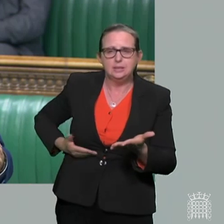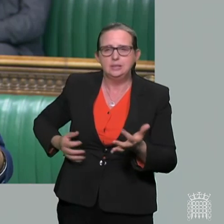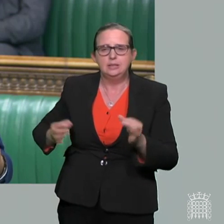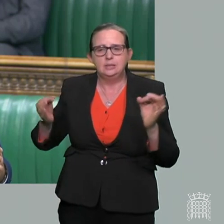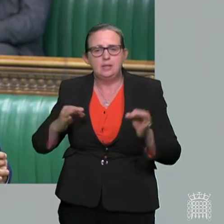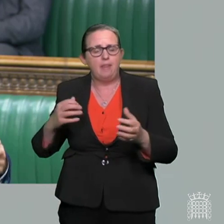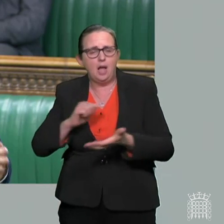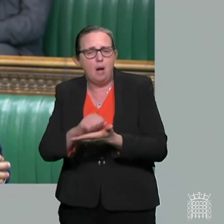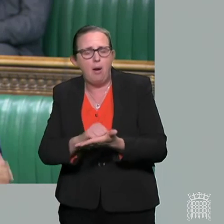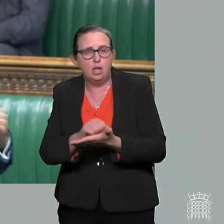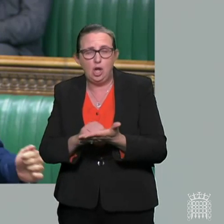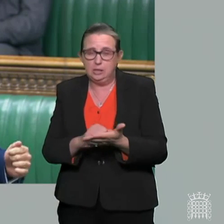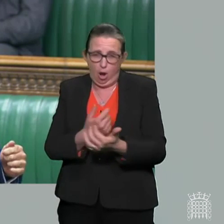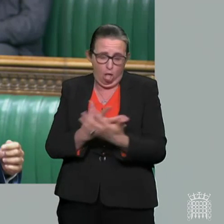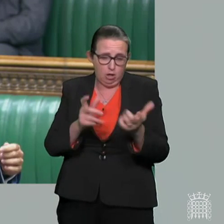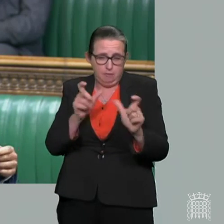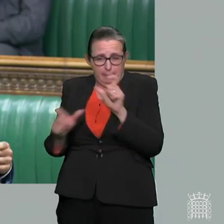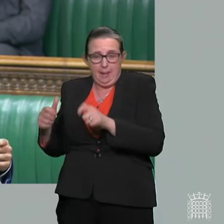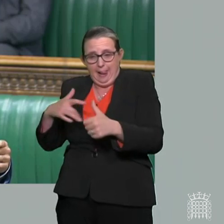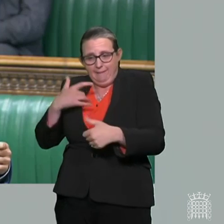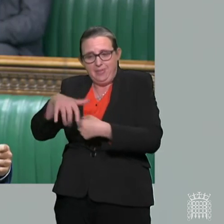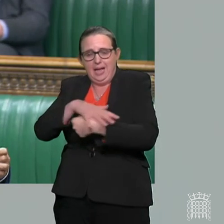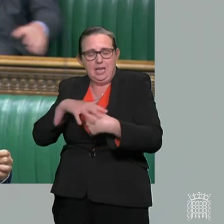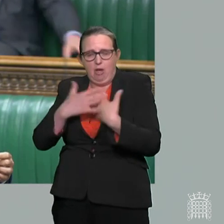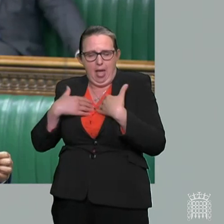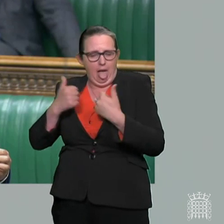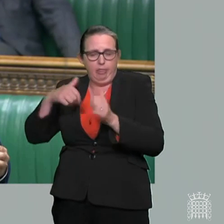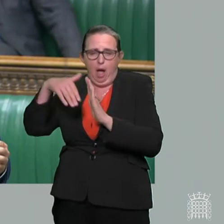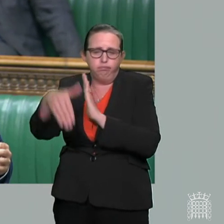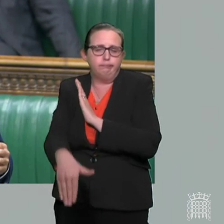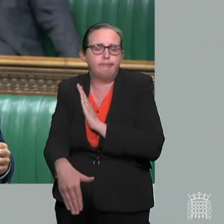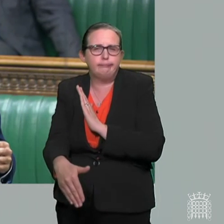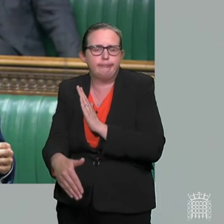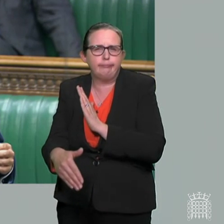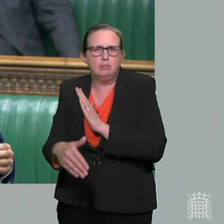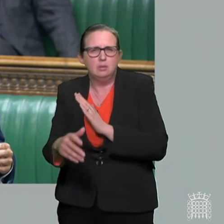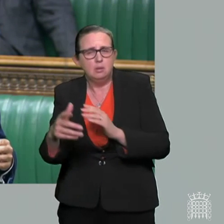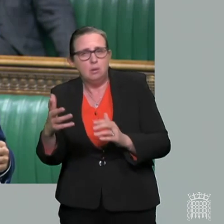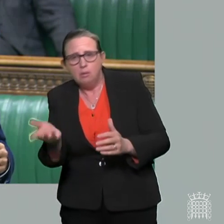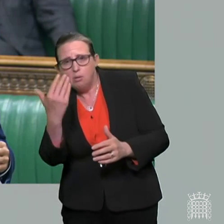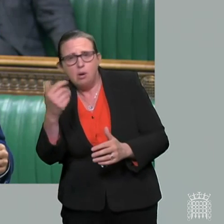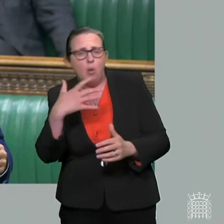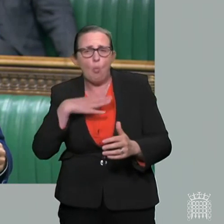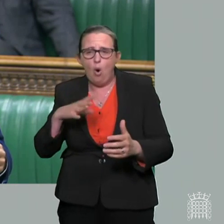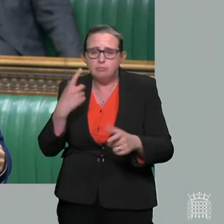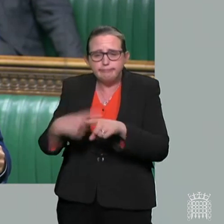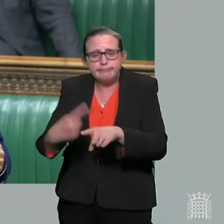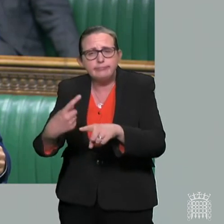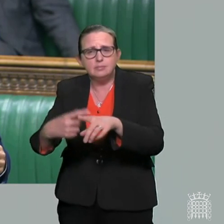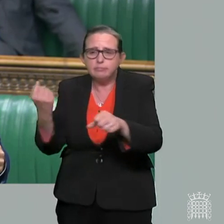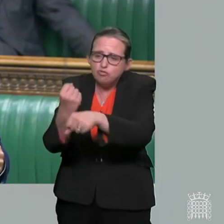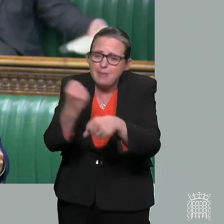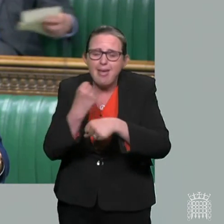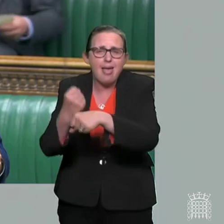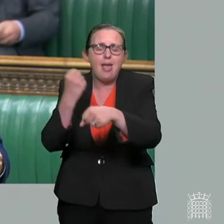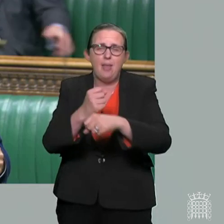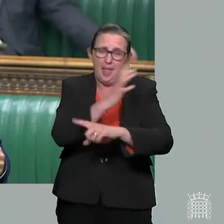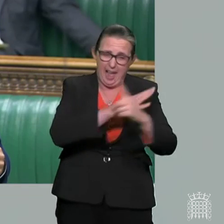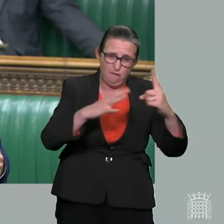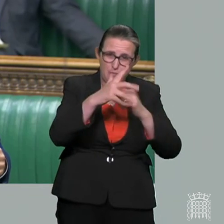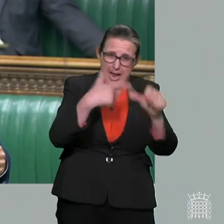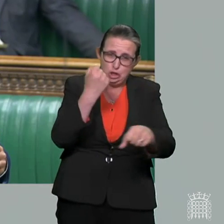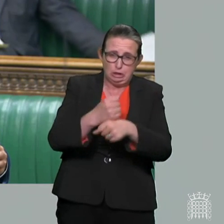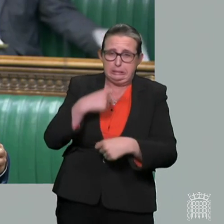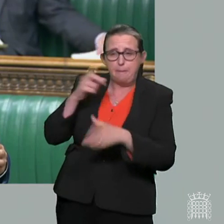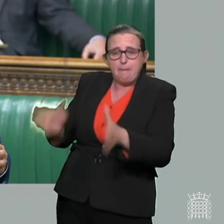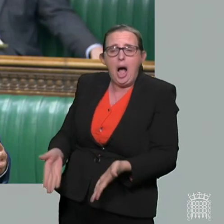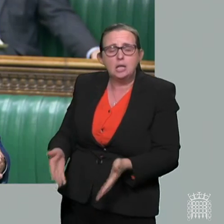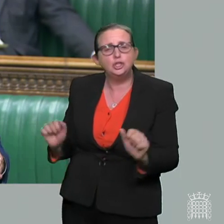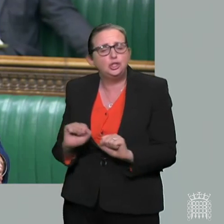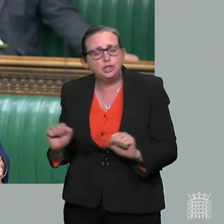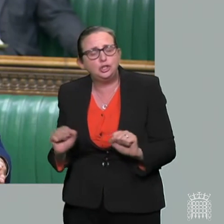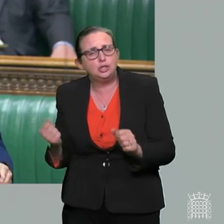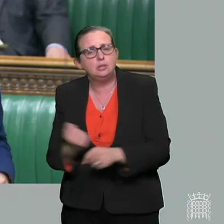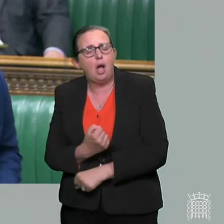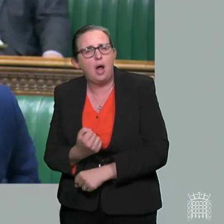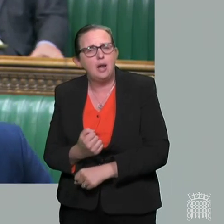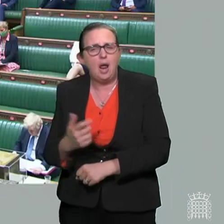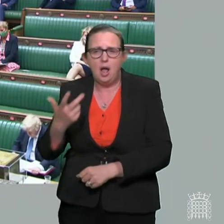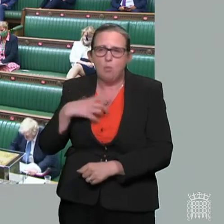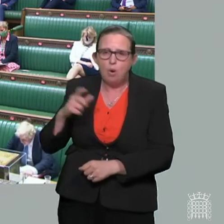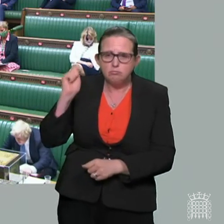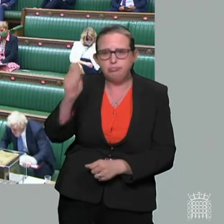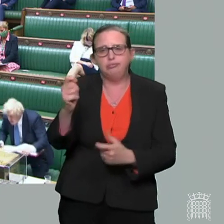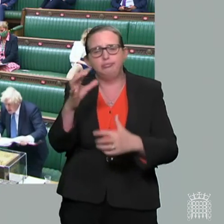What assurances can the Prime Minister give me today that every effort will be made to speed up the works that have been mandated by the Environment Agency, that we will get a deadline for when we can expect the awful situation to be resolved, and that those responsible are held fully to account?